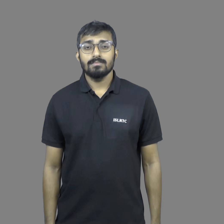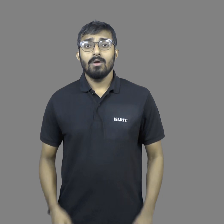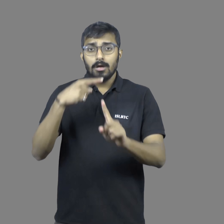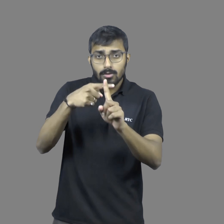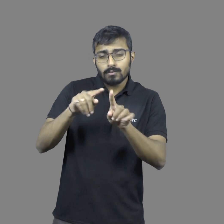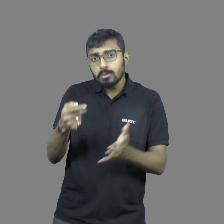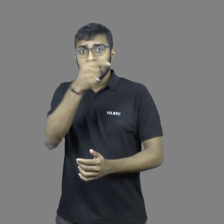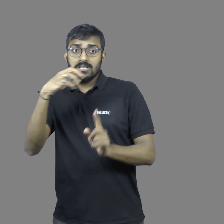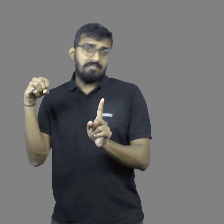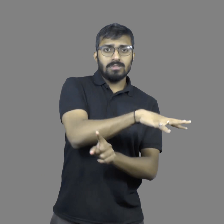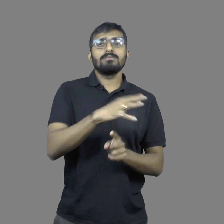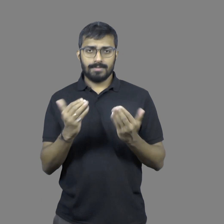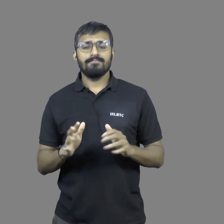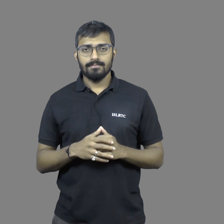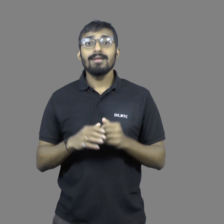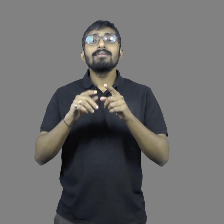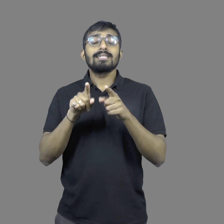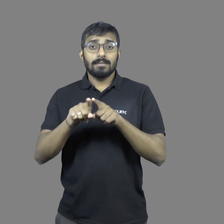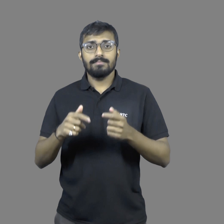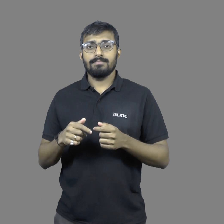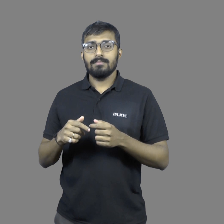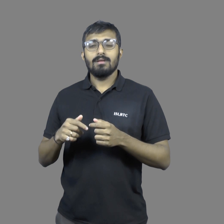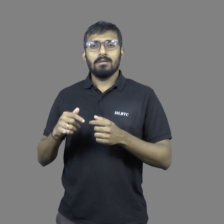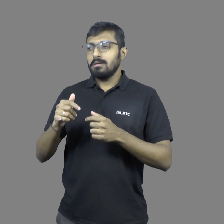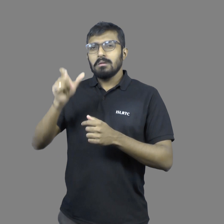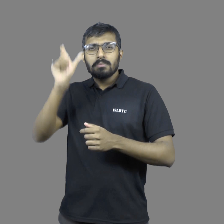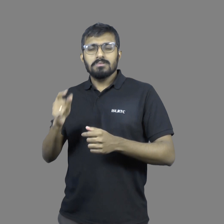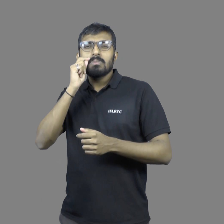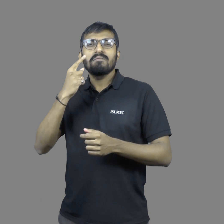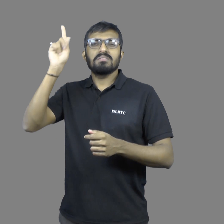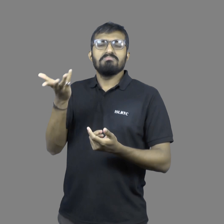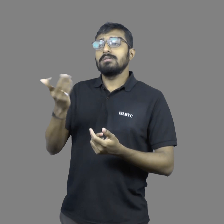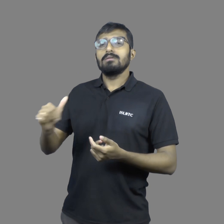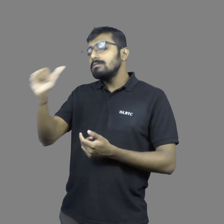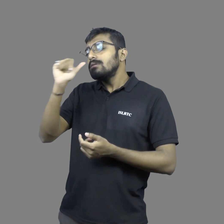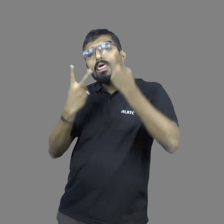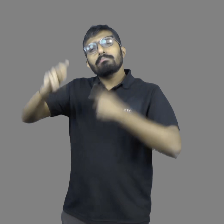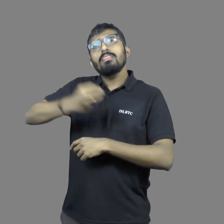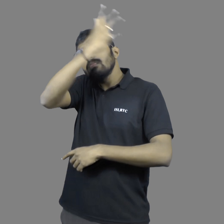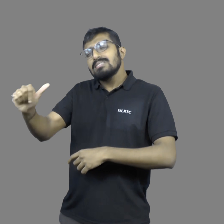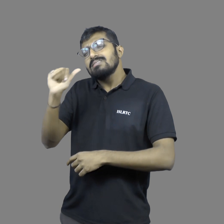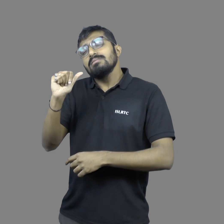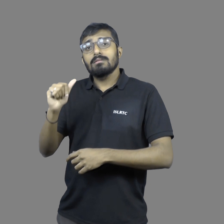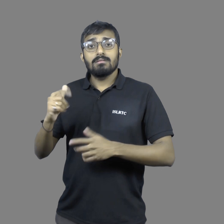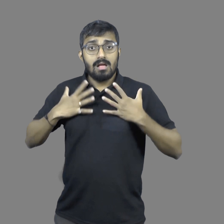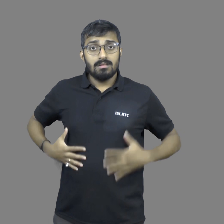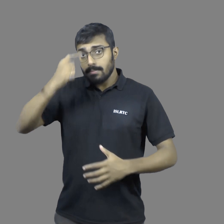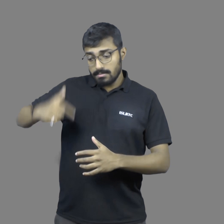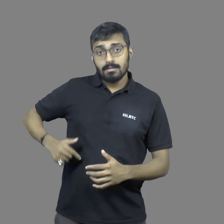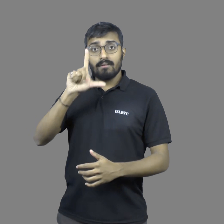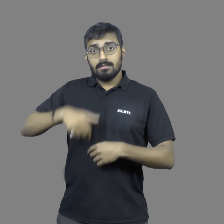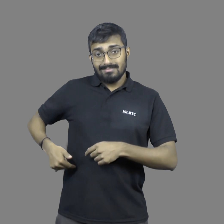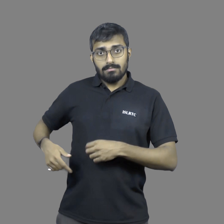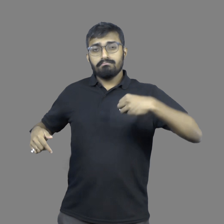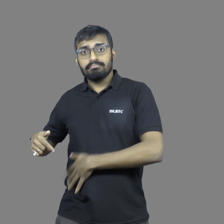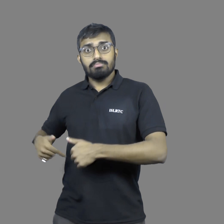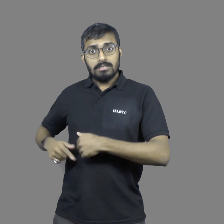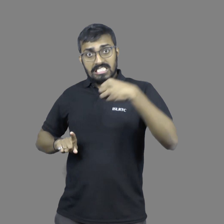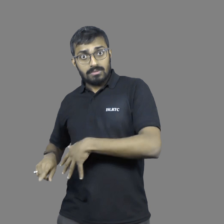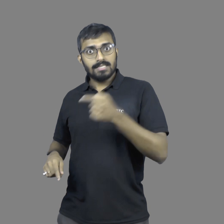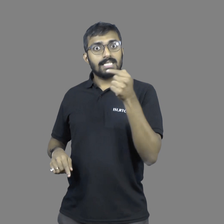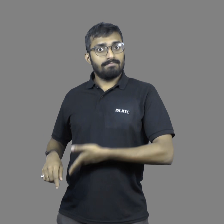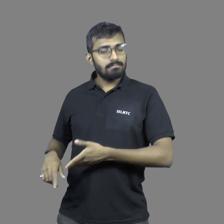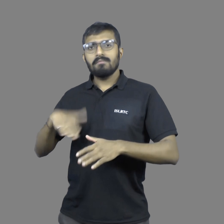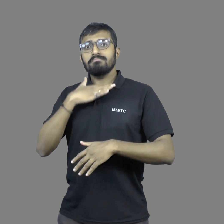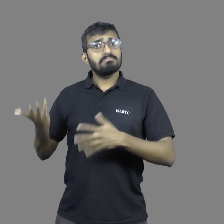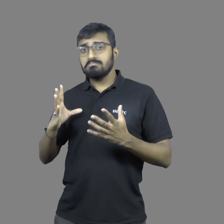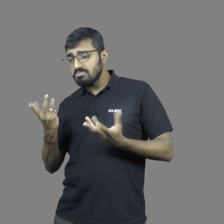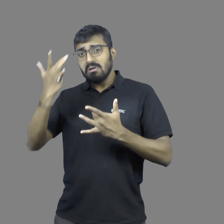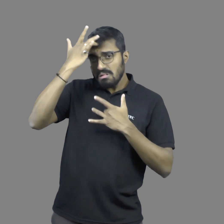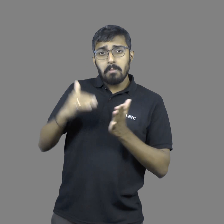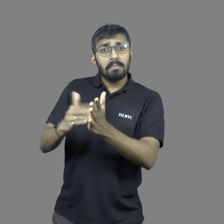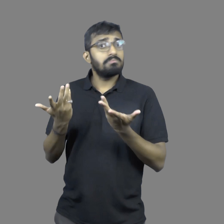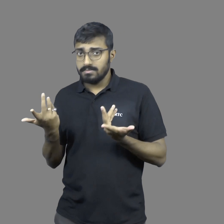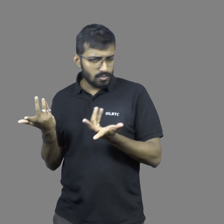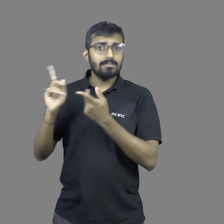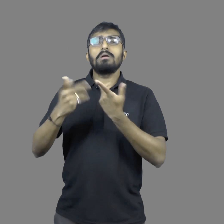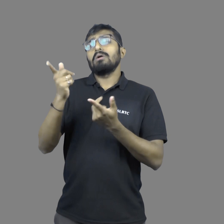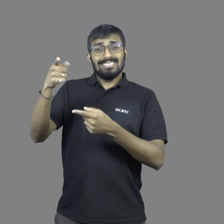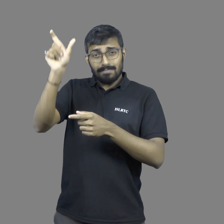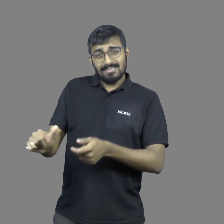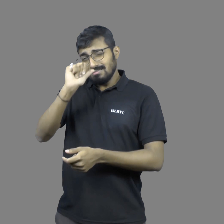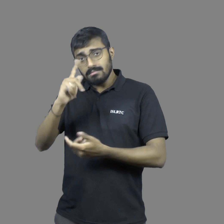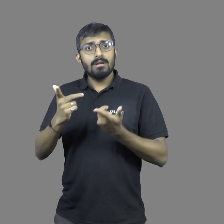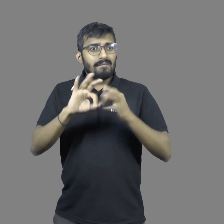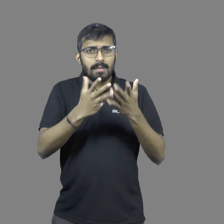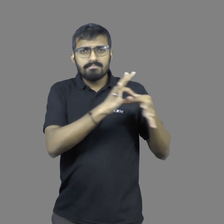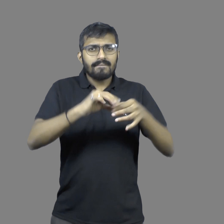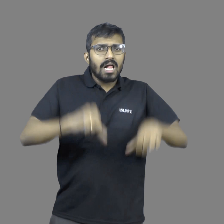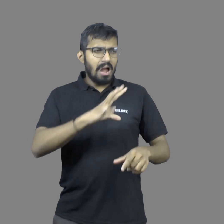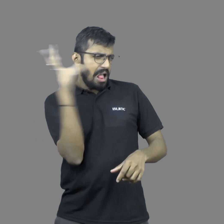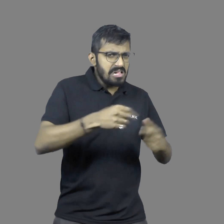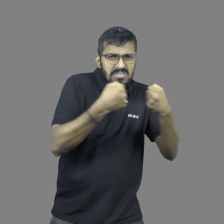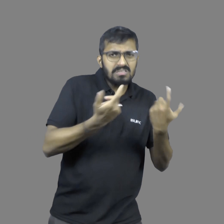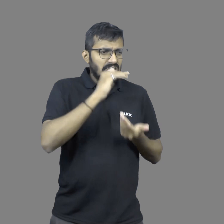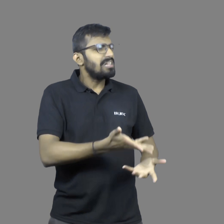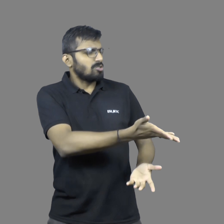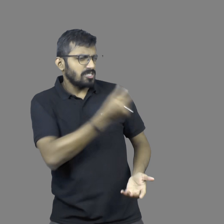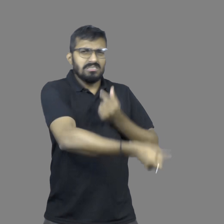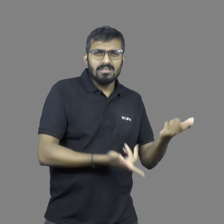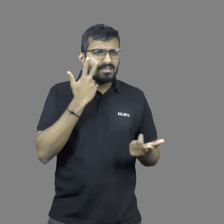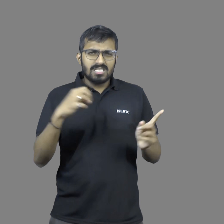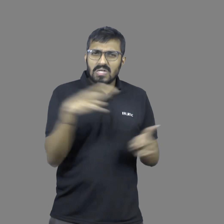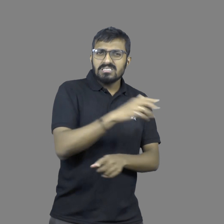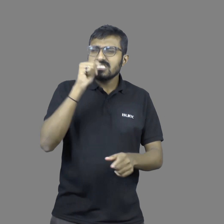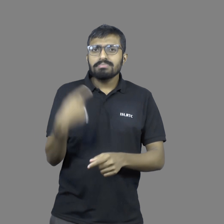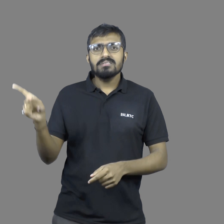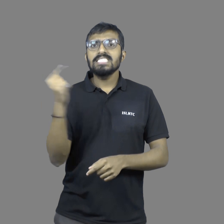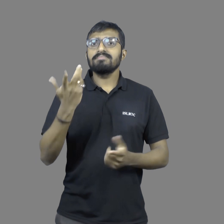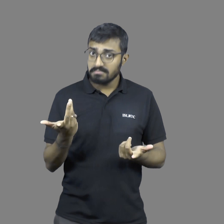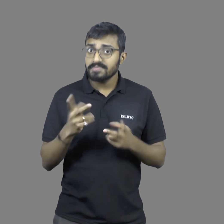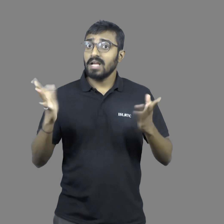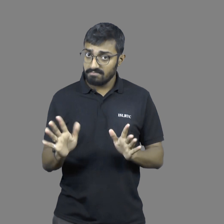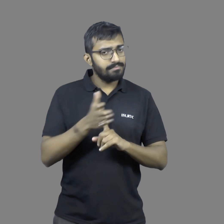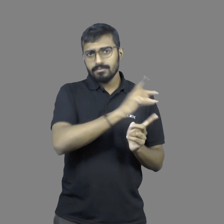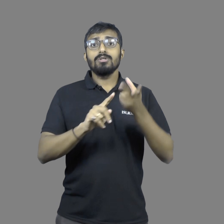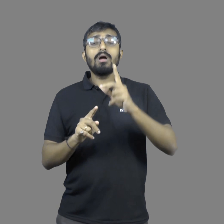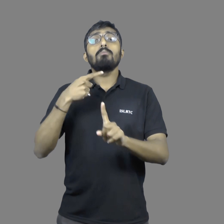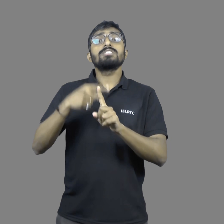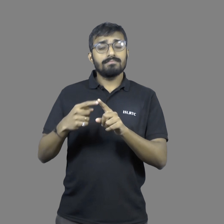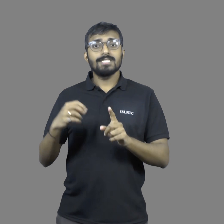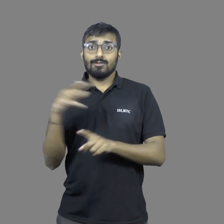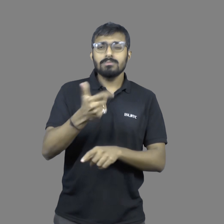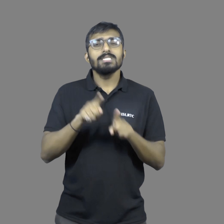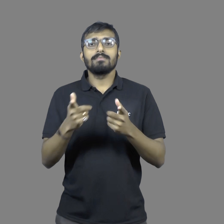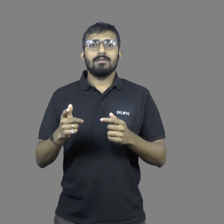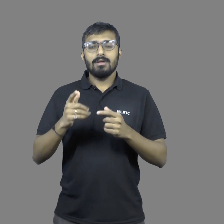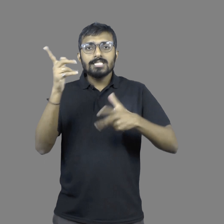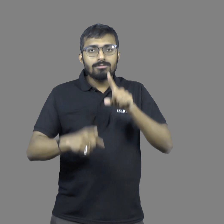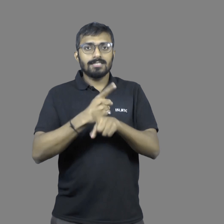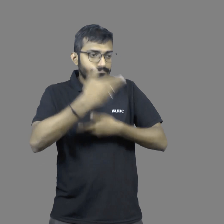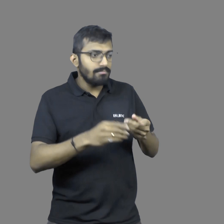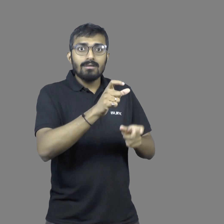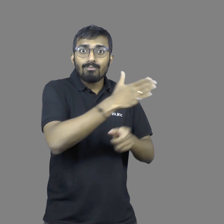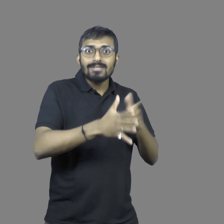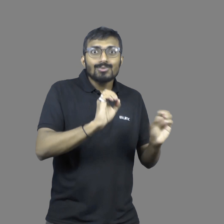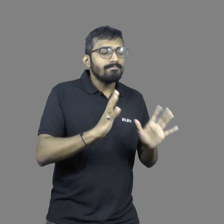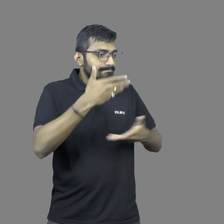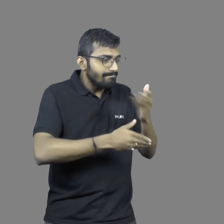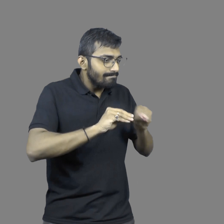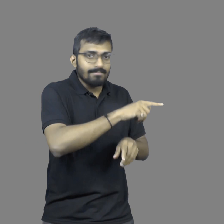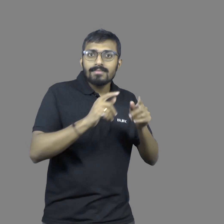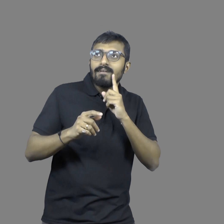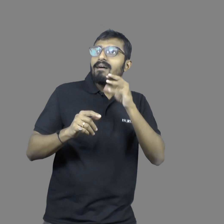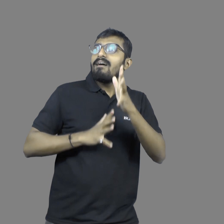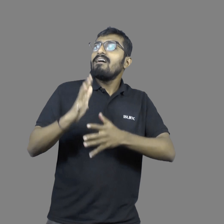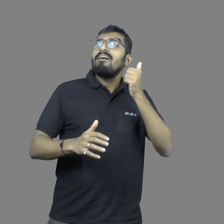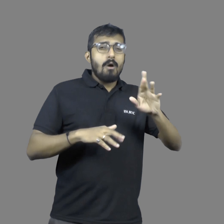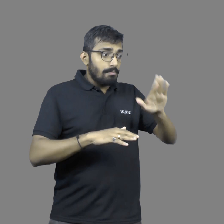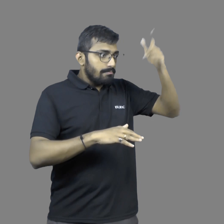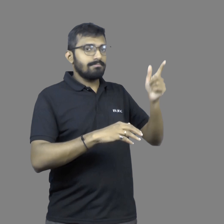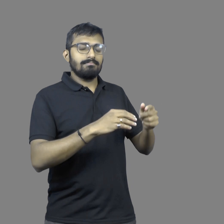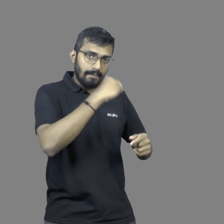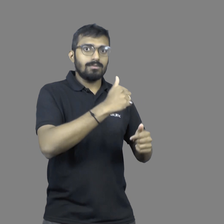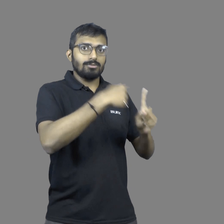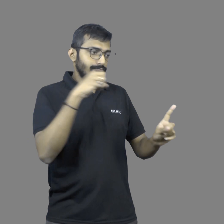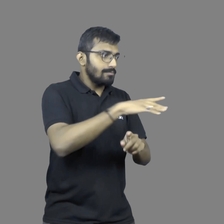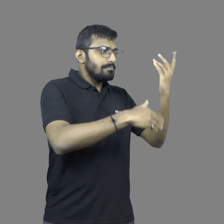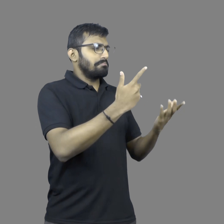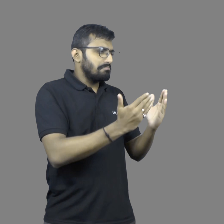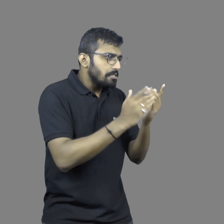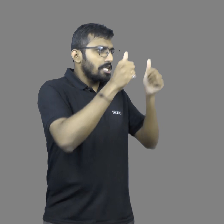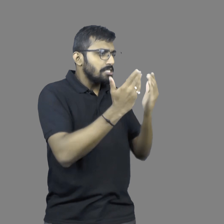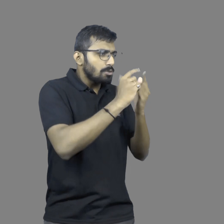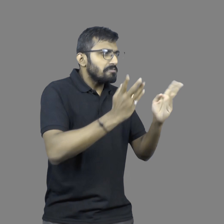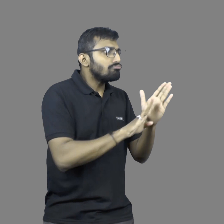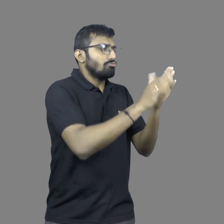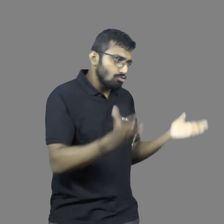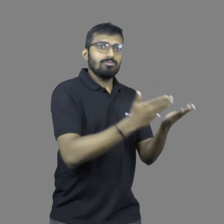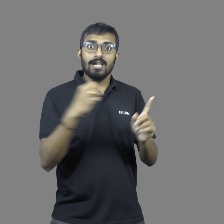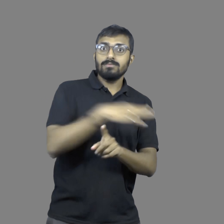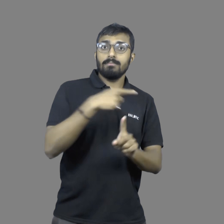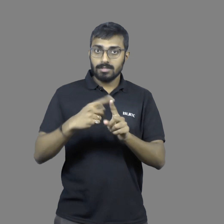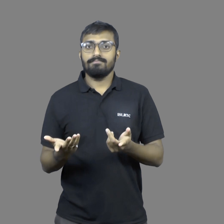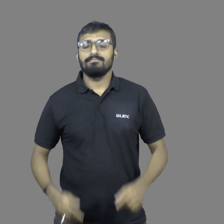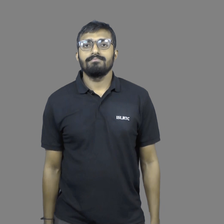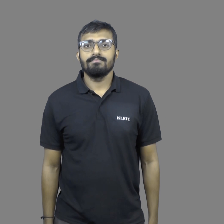Affect Influence